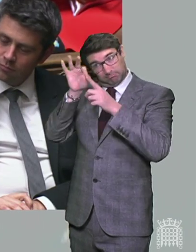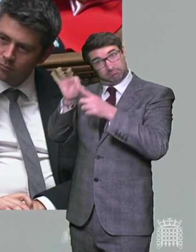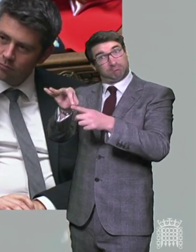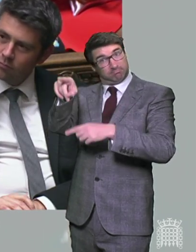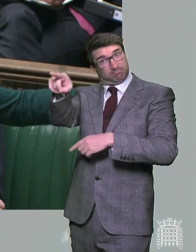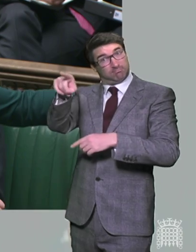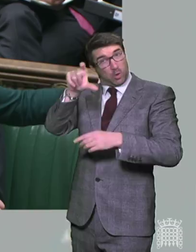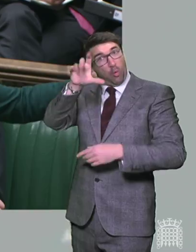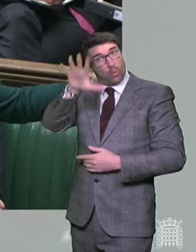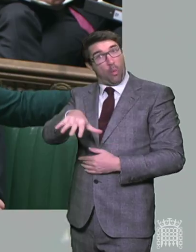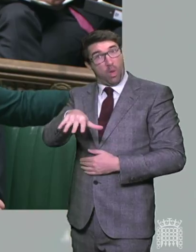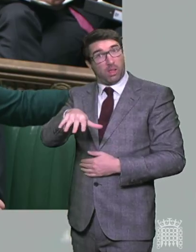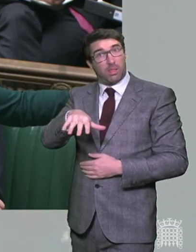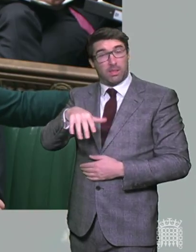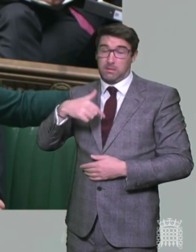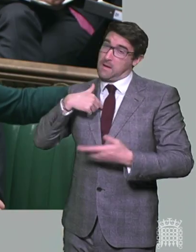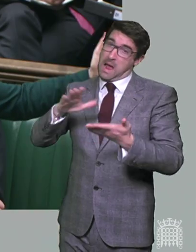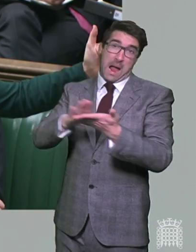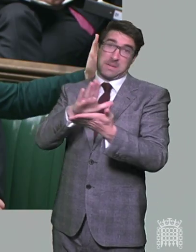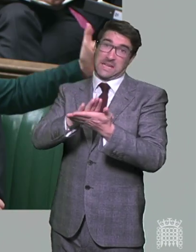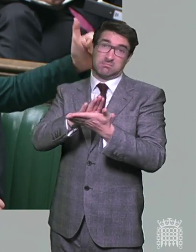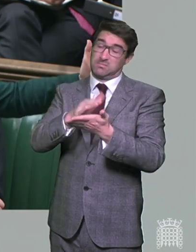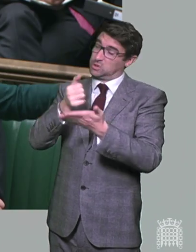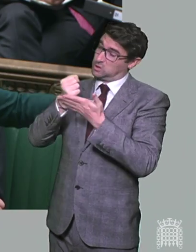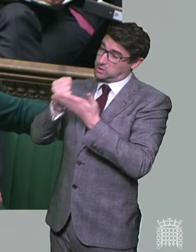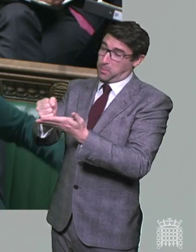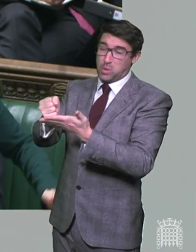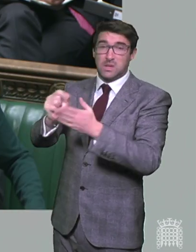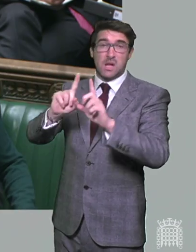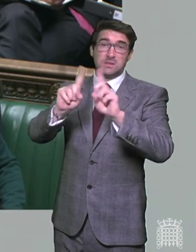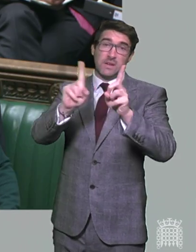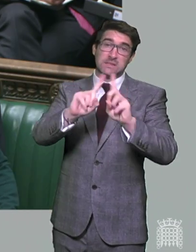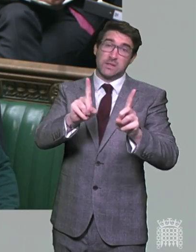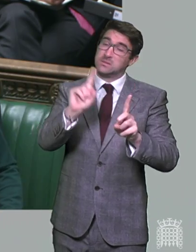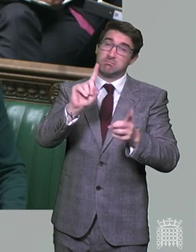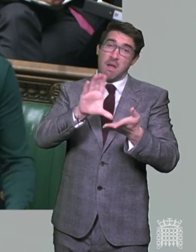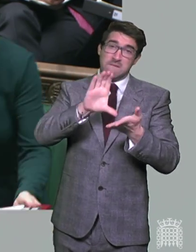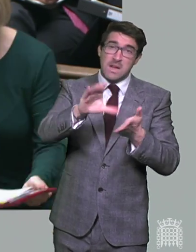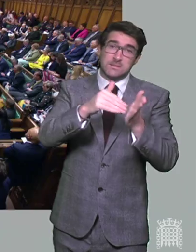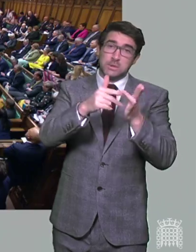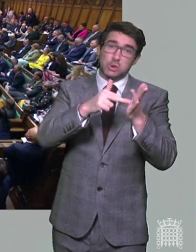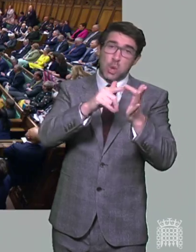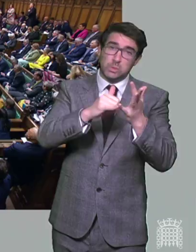I am delighted that we are bringing forward these investment zones, which will give those opportunities to local people.